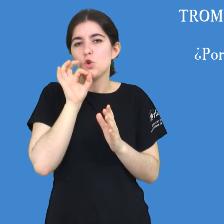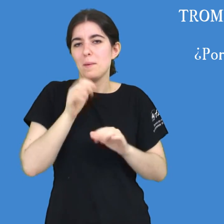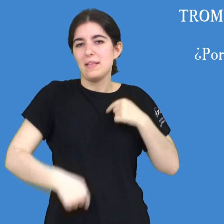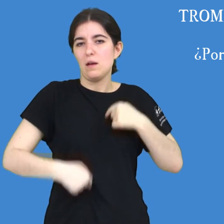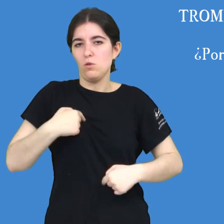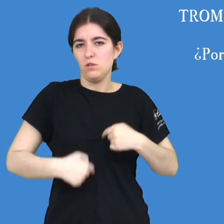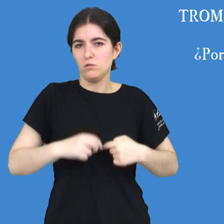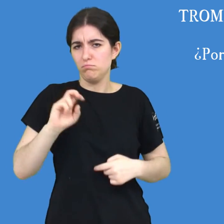circulación